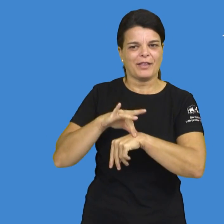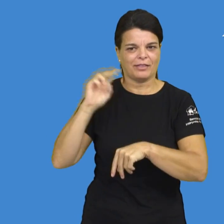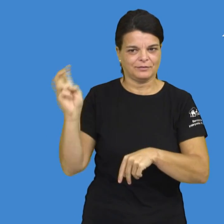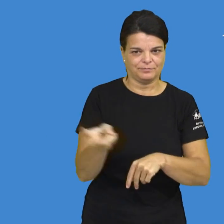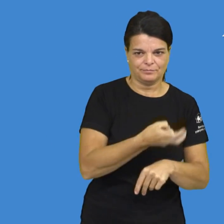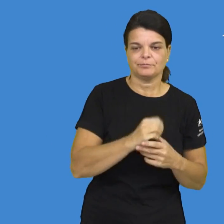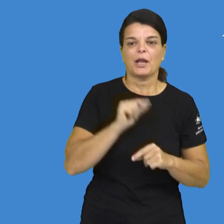etc